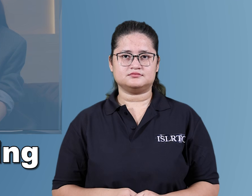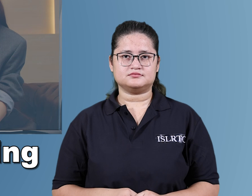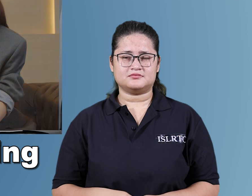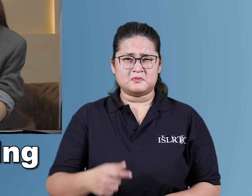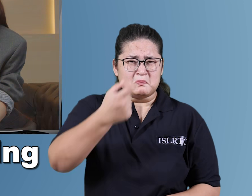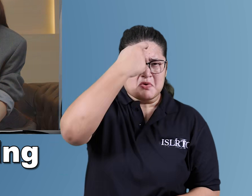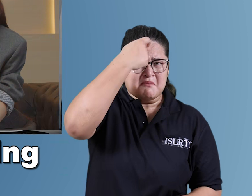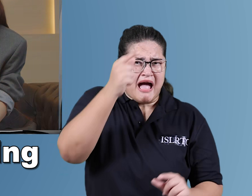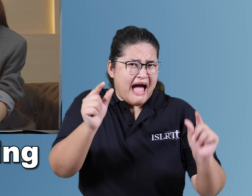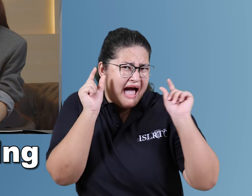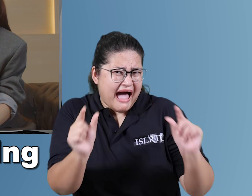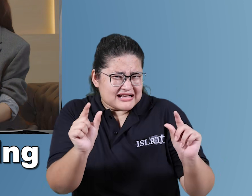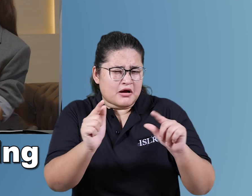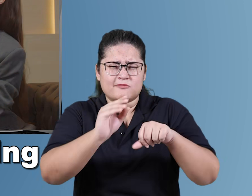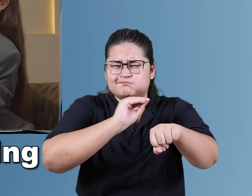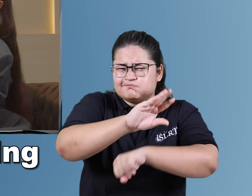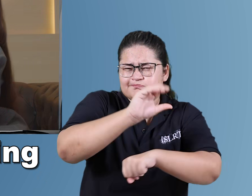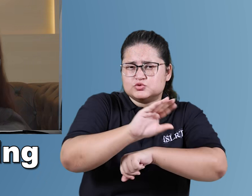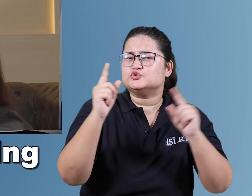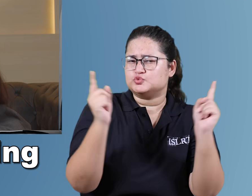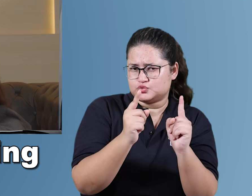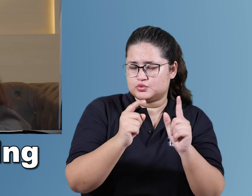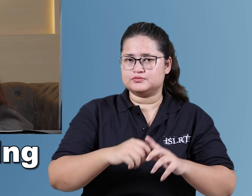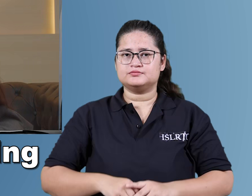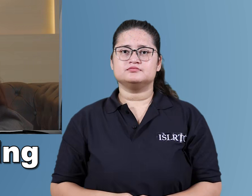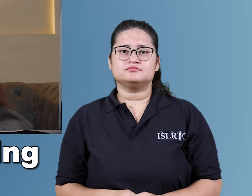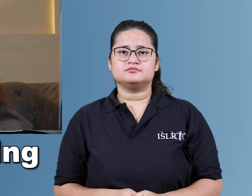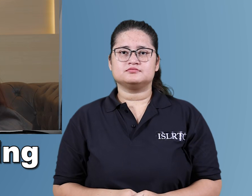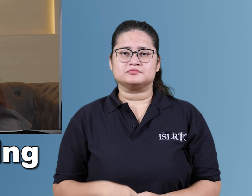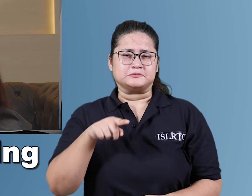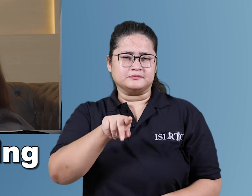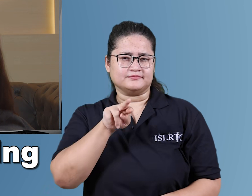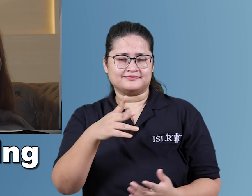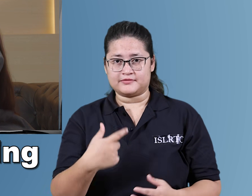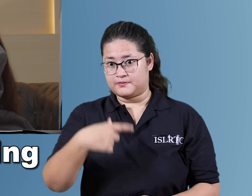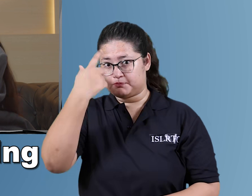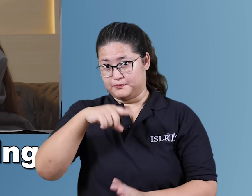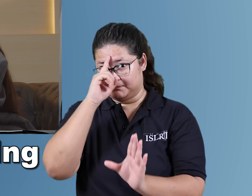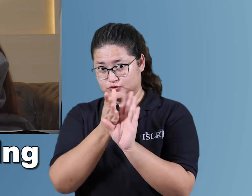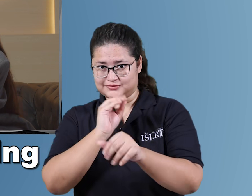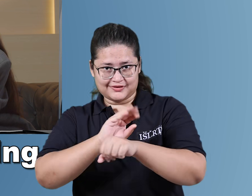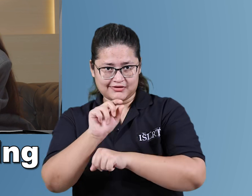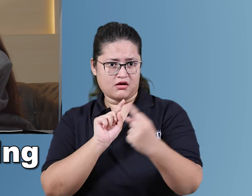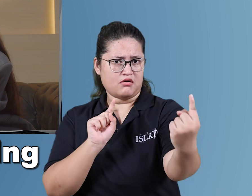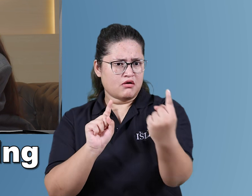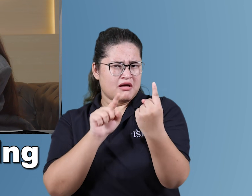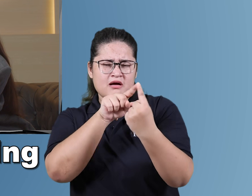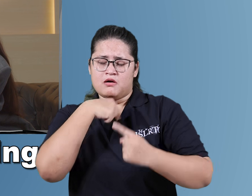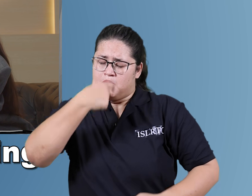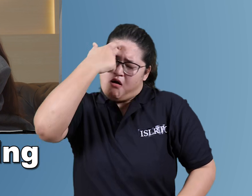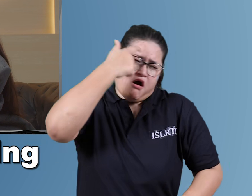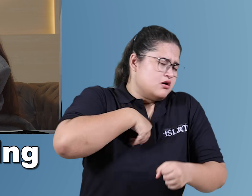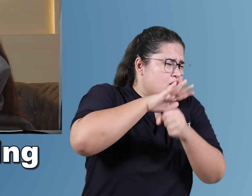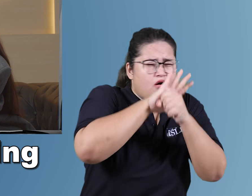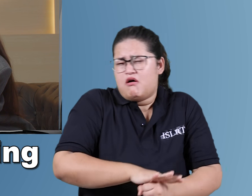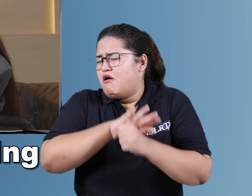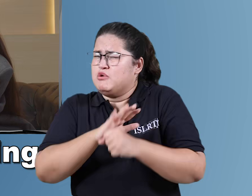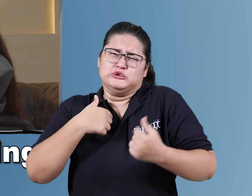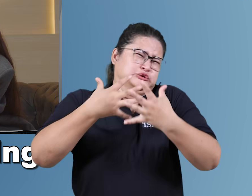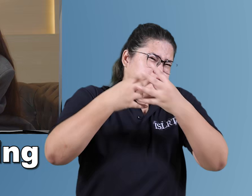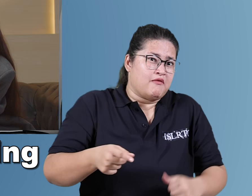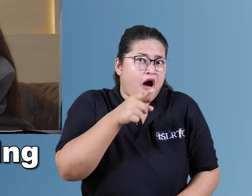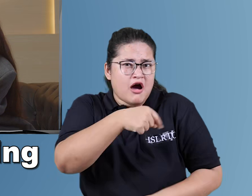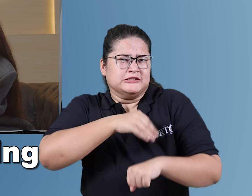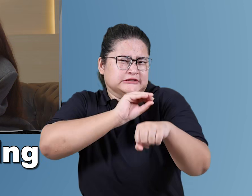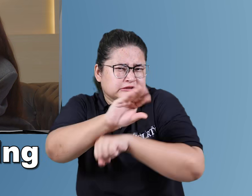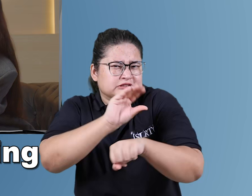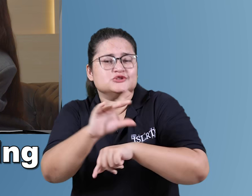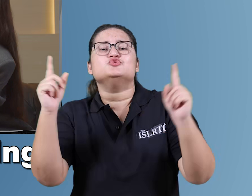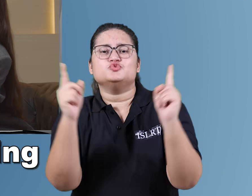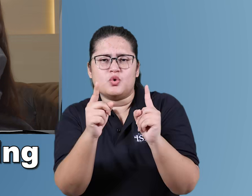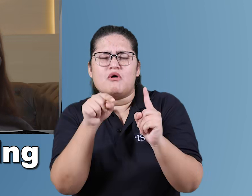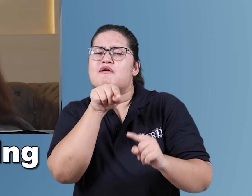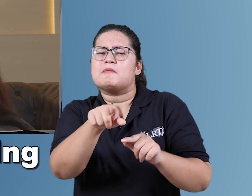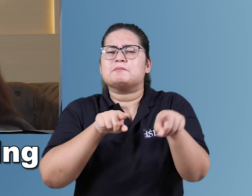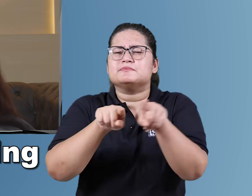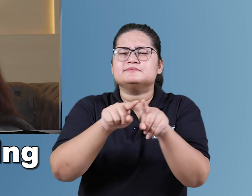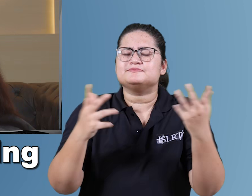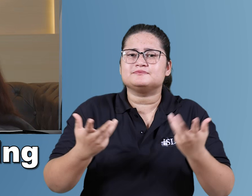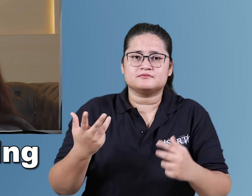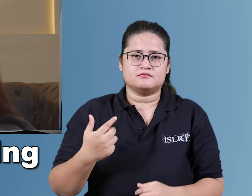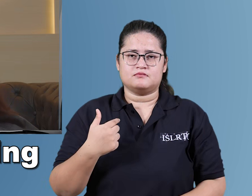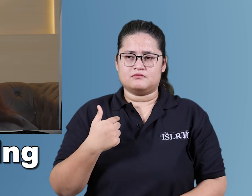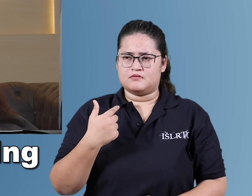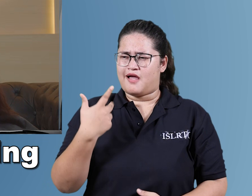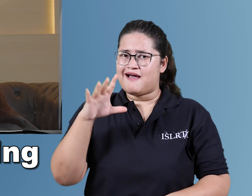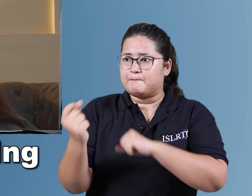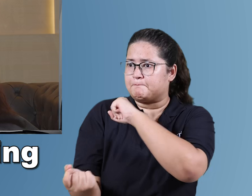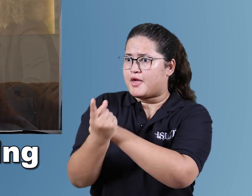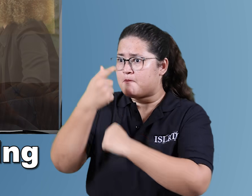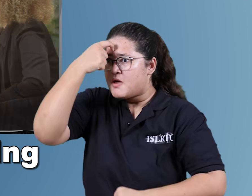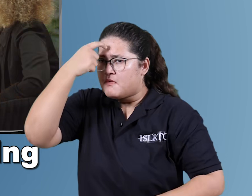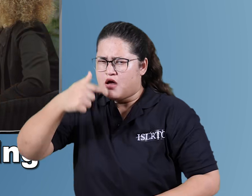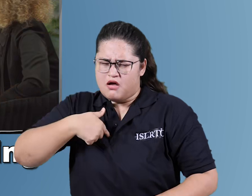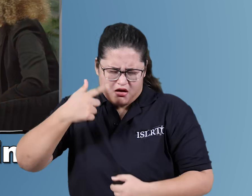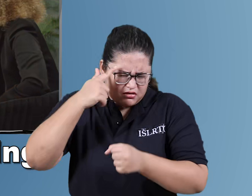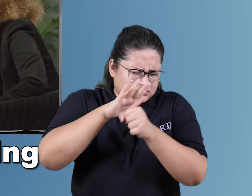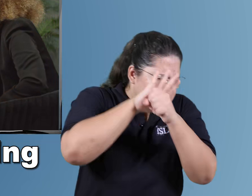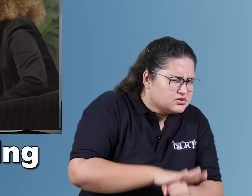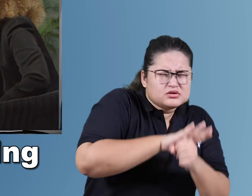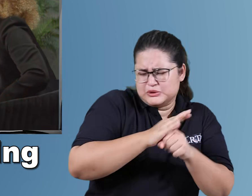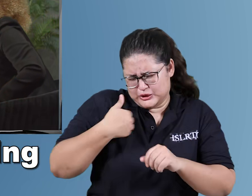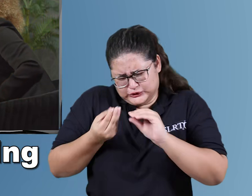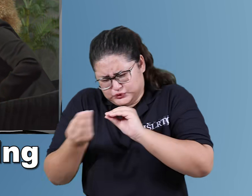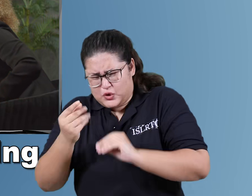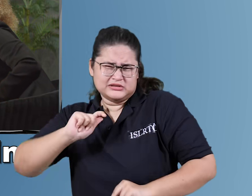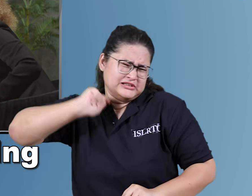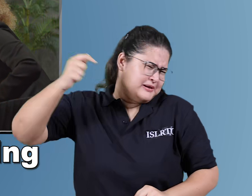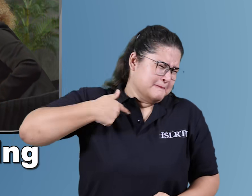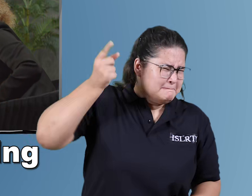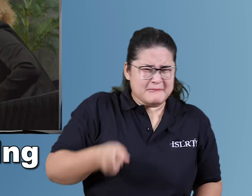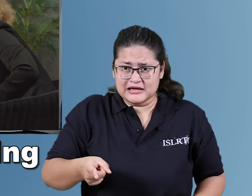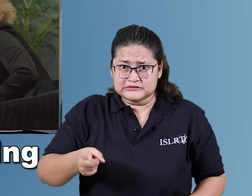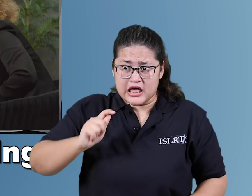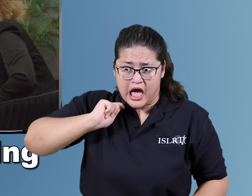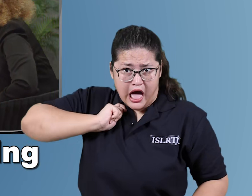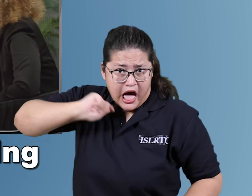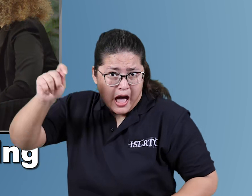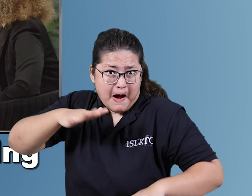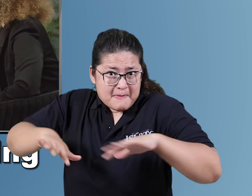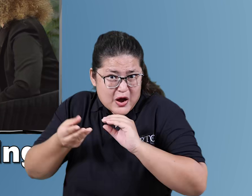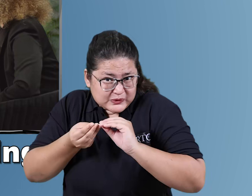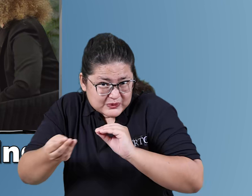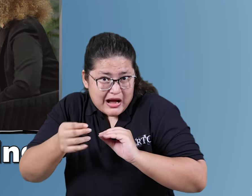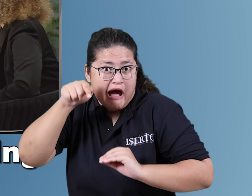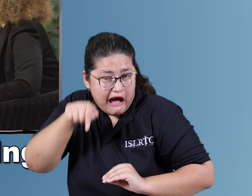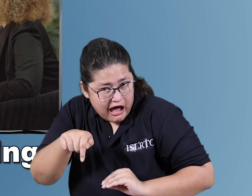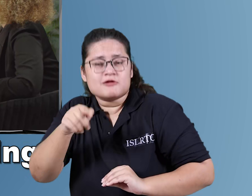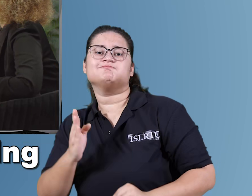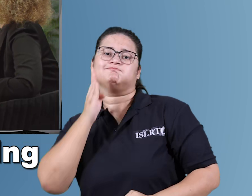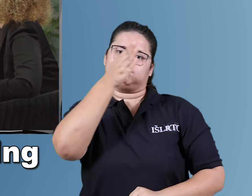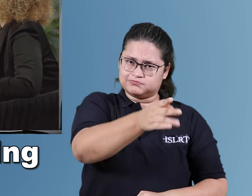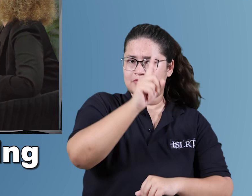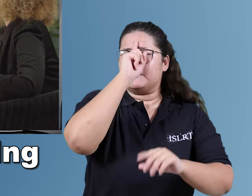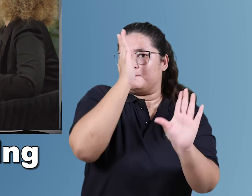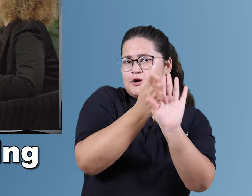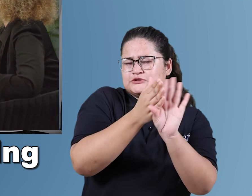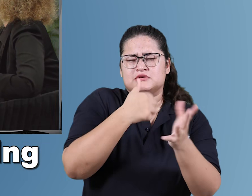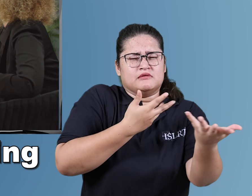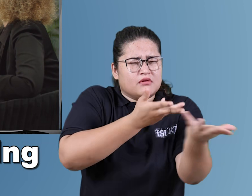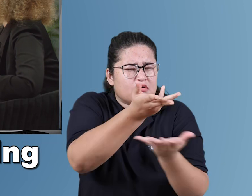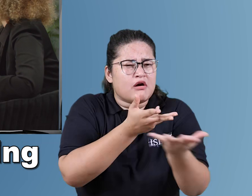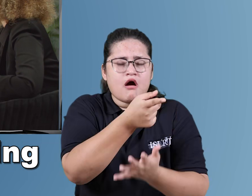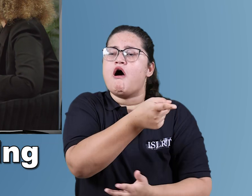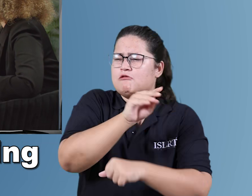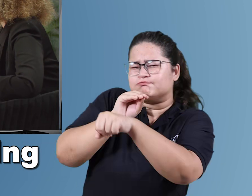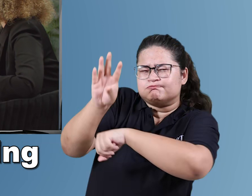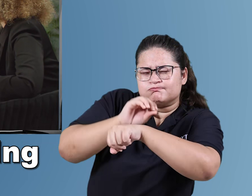Crisis counseling When a person is in an emergency situation, they are in immediate need of short term psychological care. For example, if a person is depressed and wants to commit suicide, they would go to a therapist for crisis counseling.